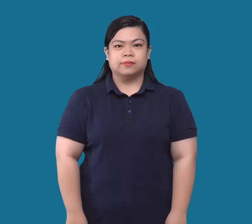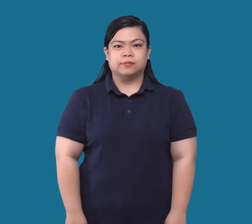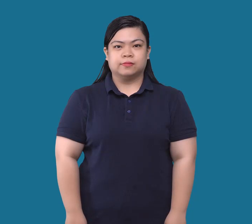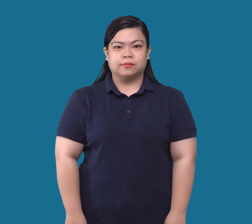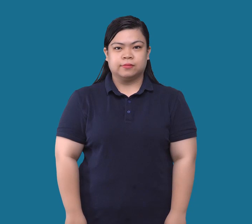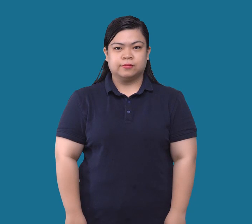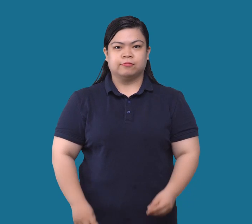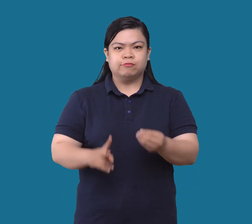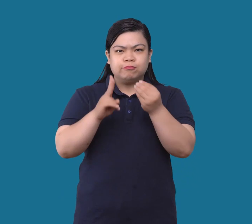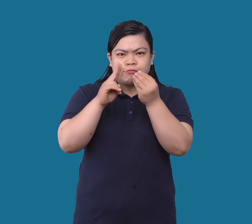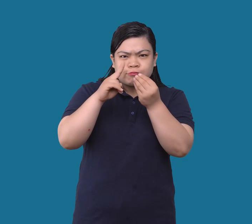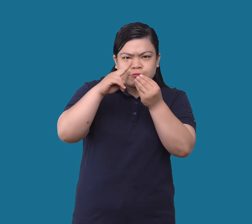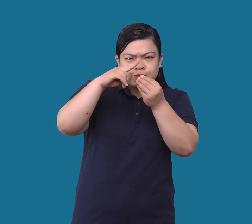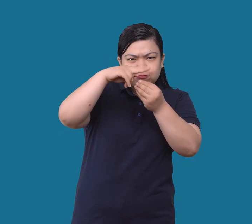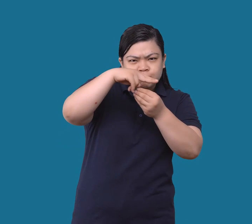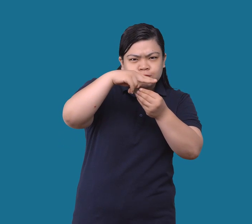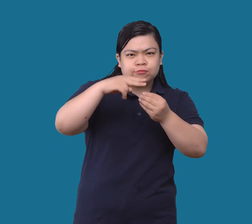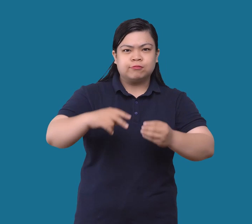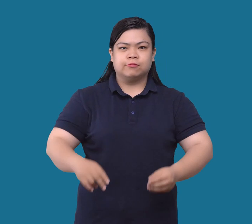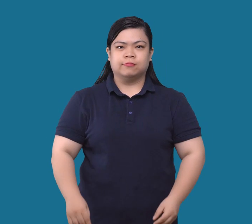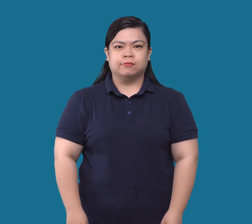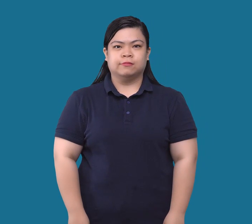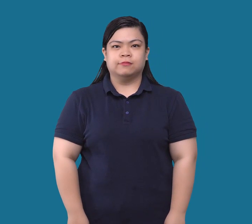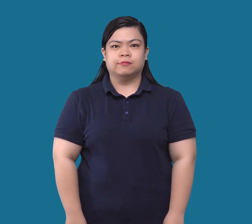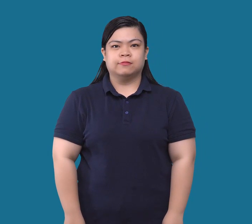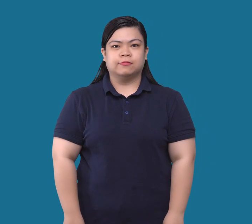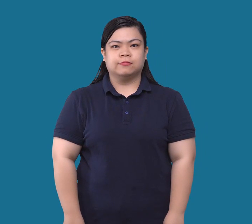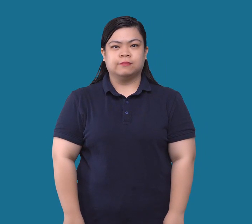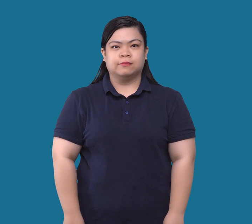thủ công